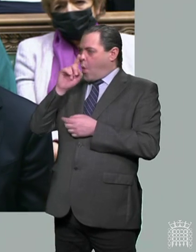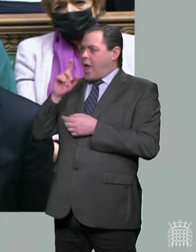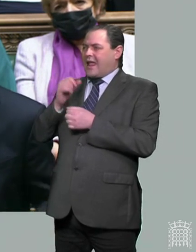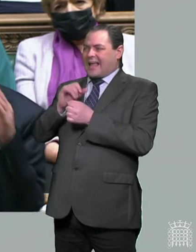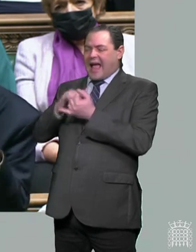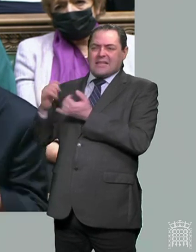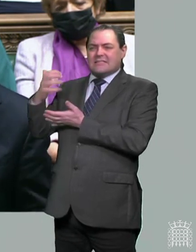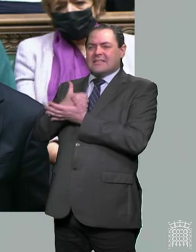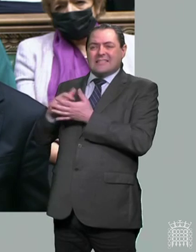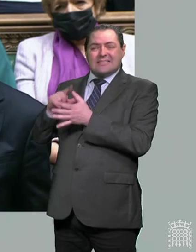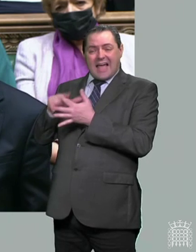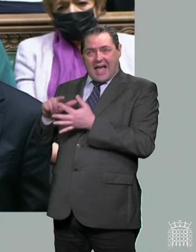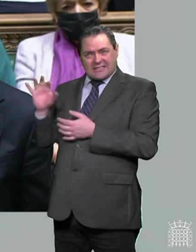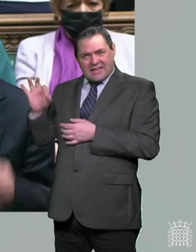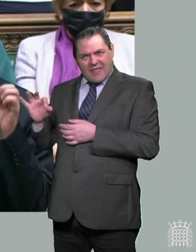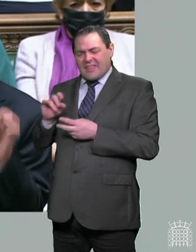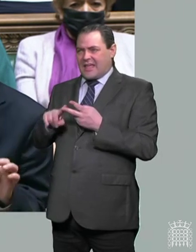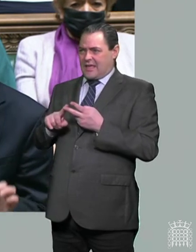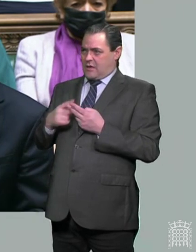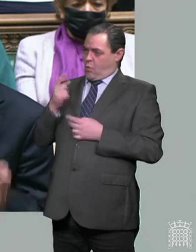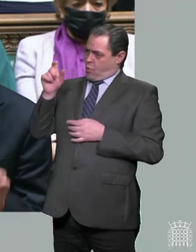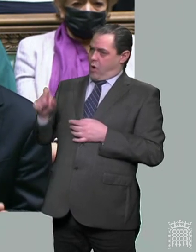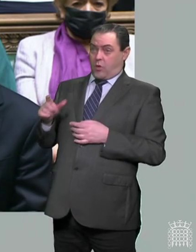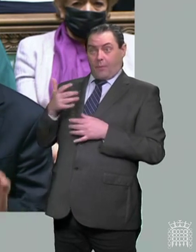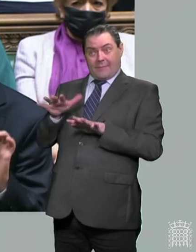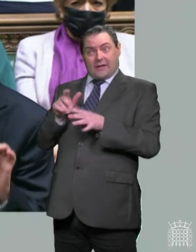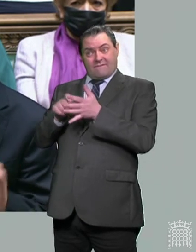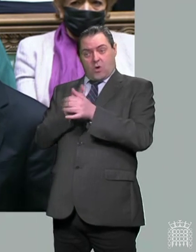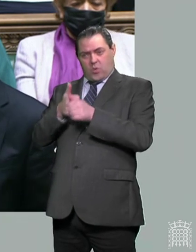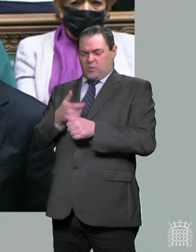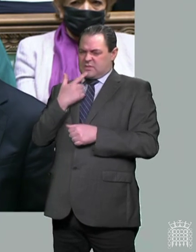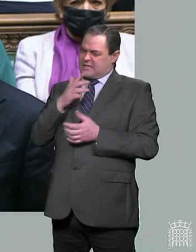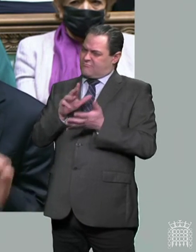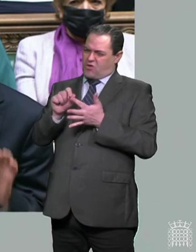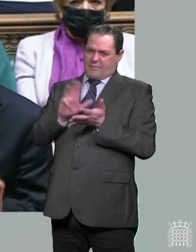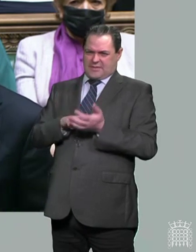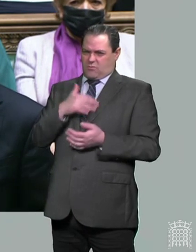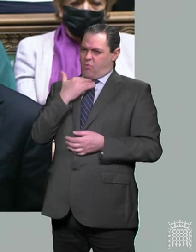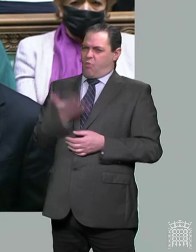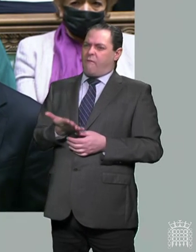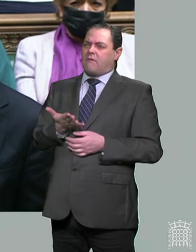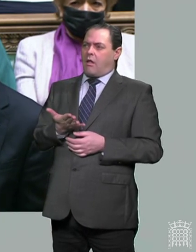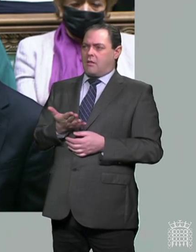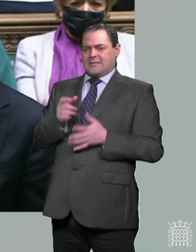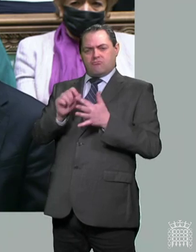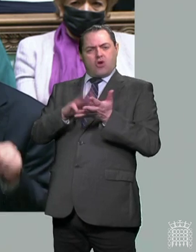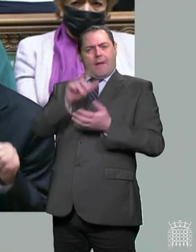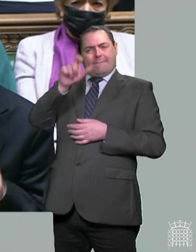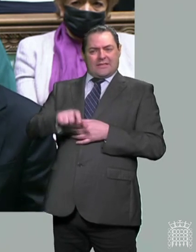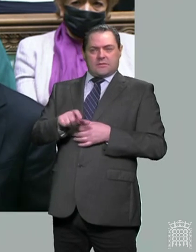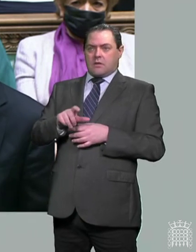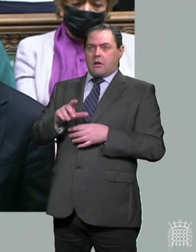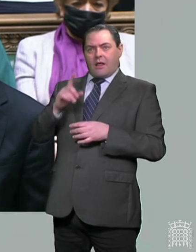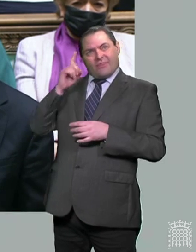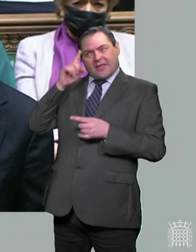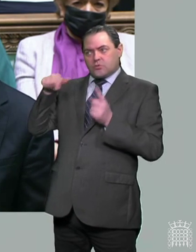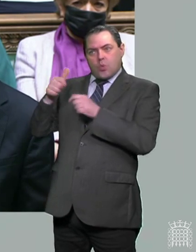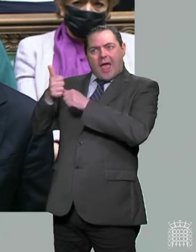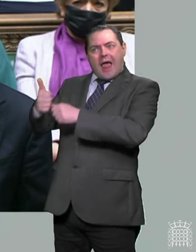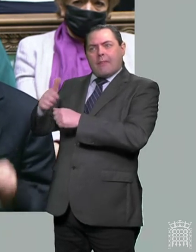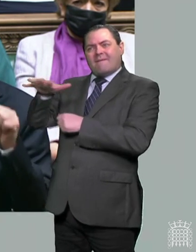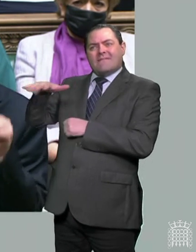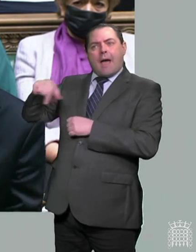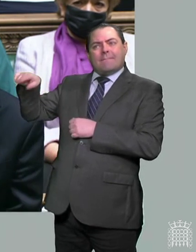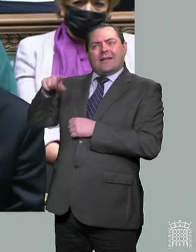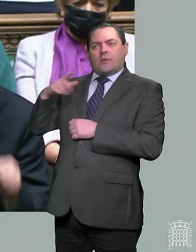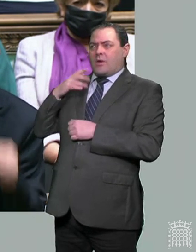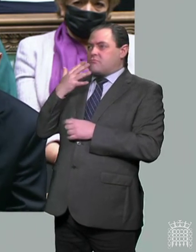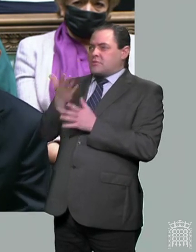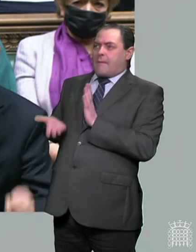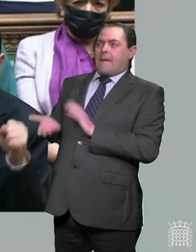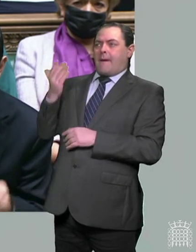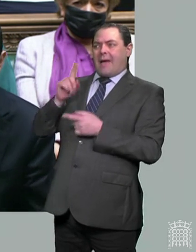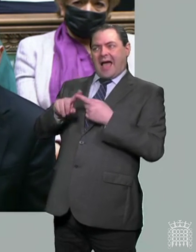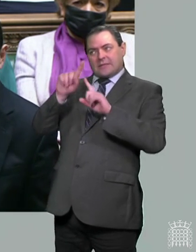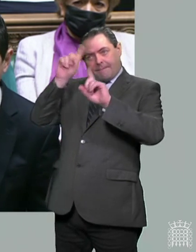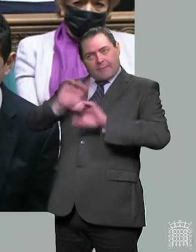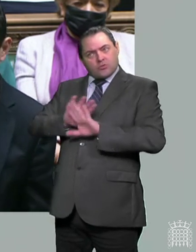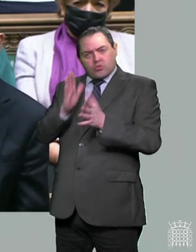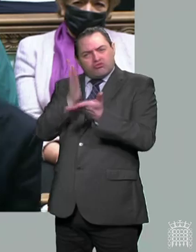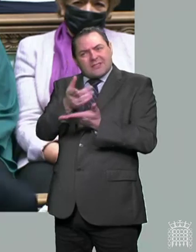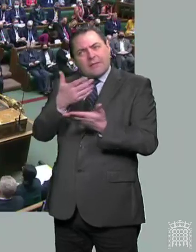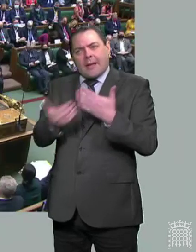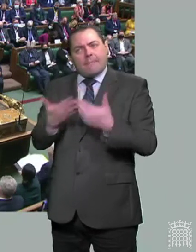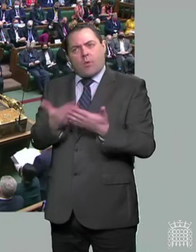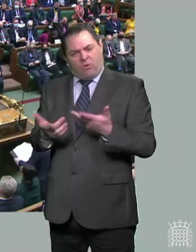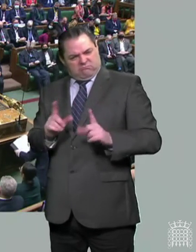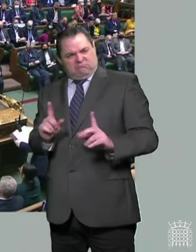Another constituent, who voted for the Prime Minister, went further and called him “despicable.” What use is a Prime Minister who has no plan for families struggling with the cost of living and who has lost the trust of the people of this country?